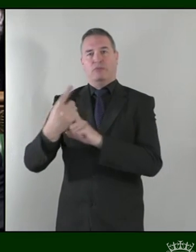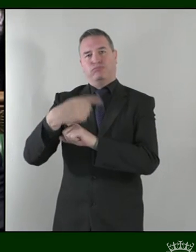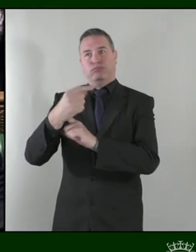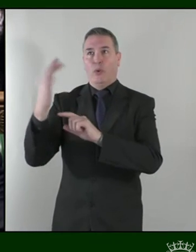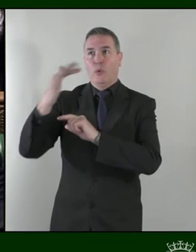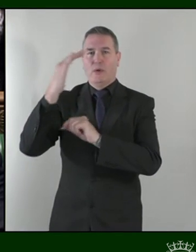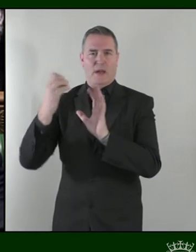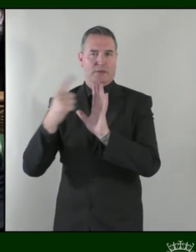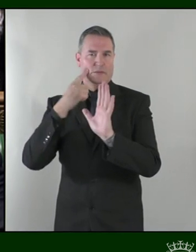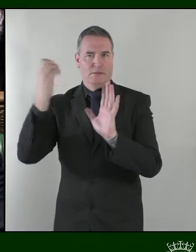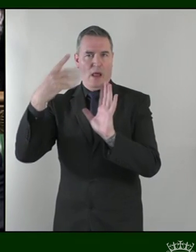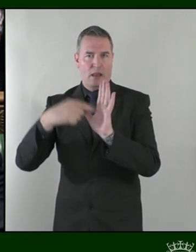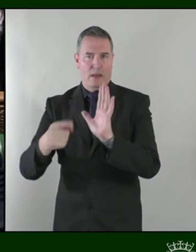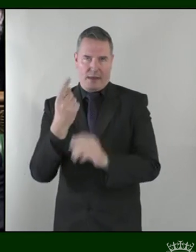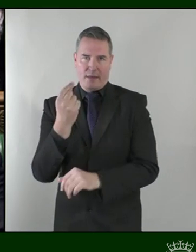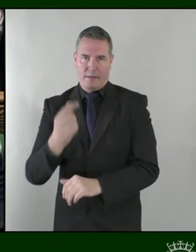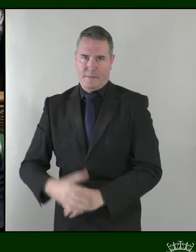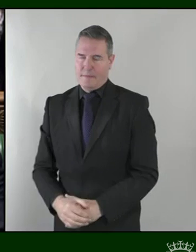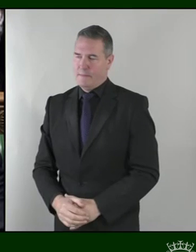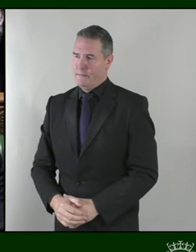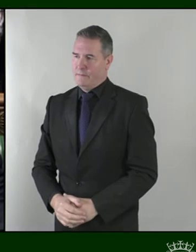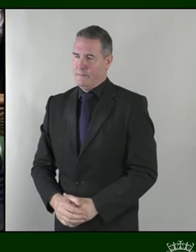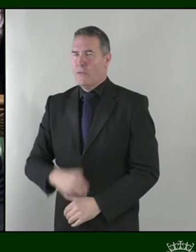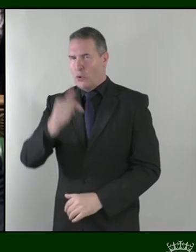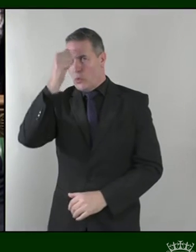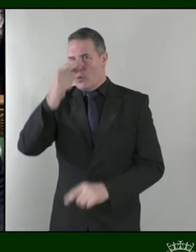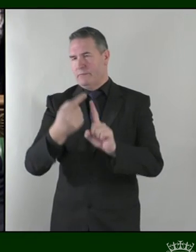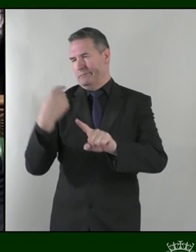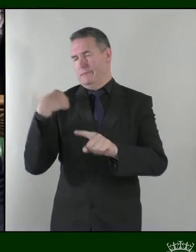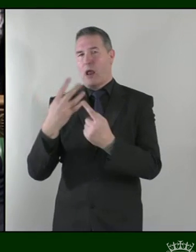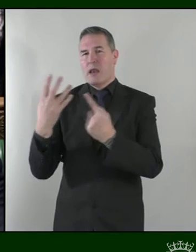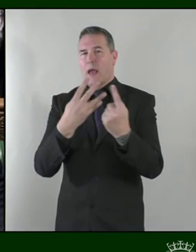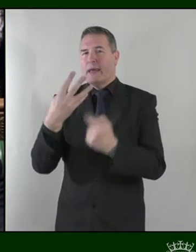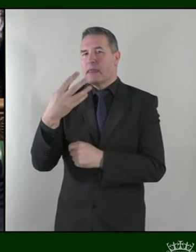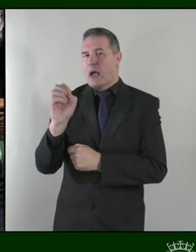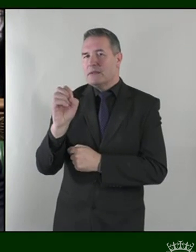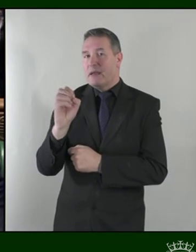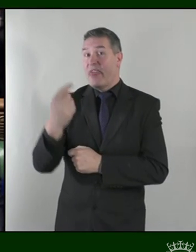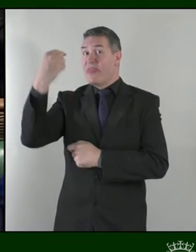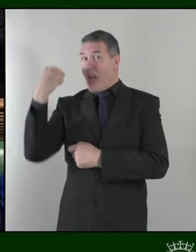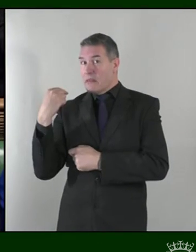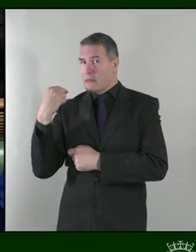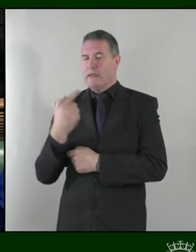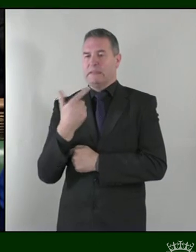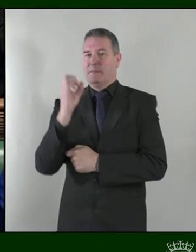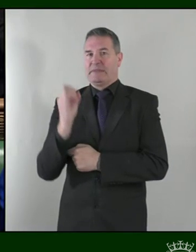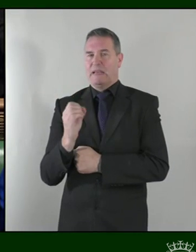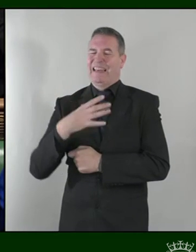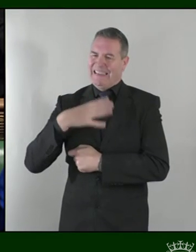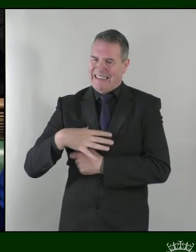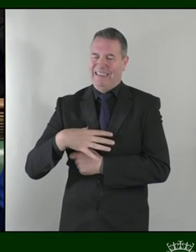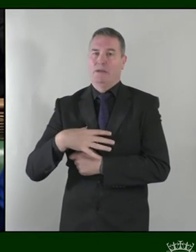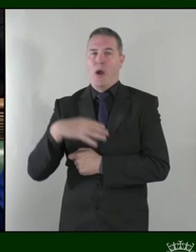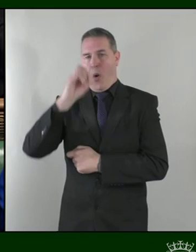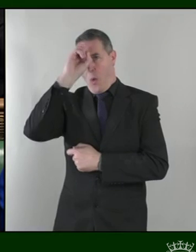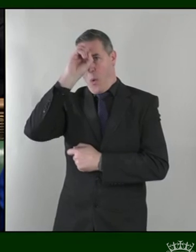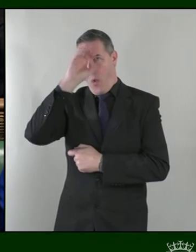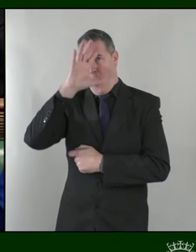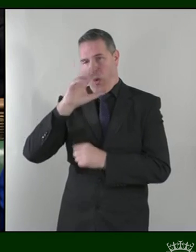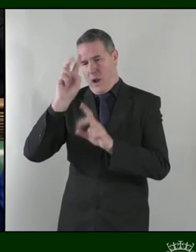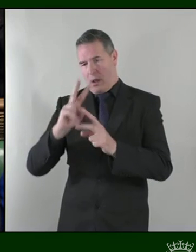I can tell him —I think he may know this—that in 1990 this country was 70% dependent on coal power.